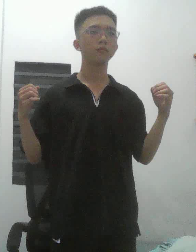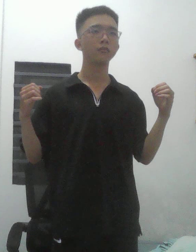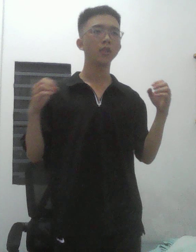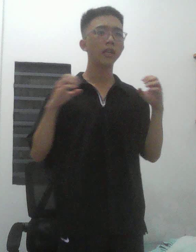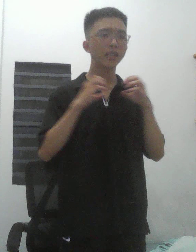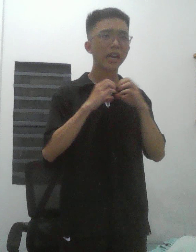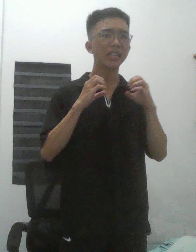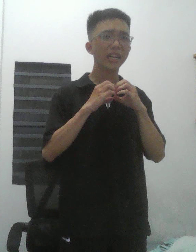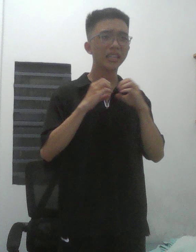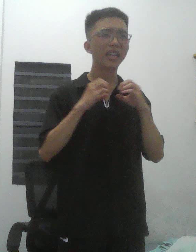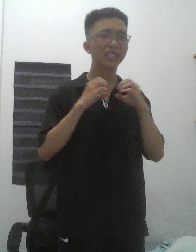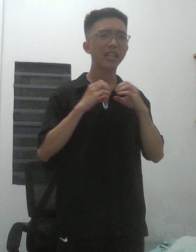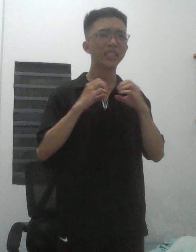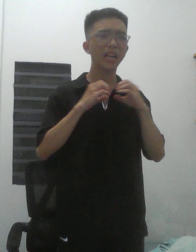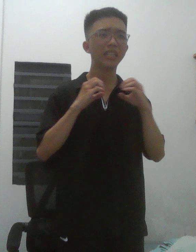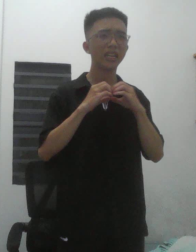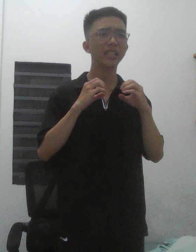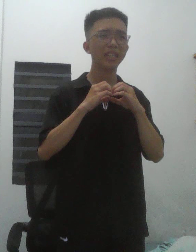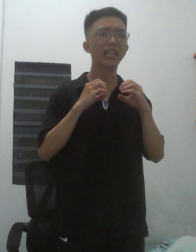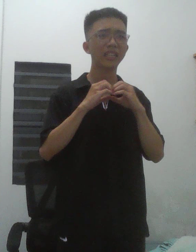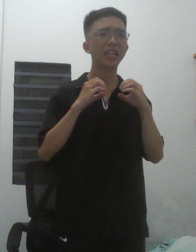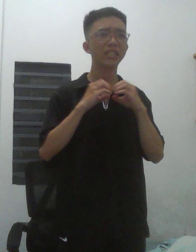cai nhau